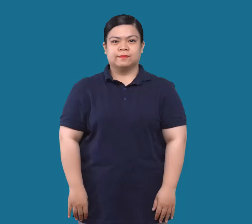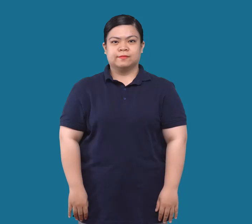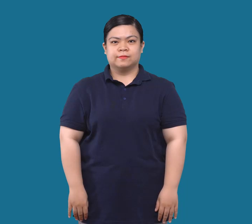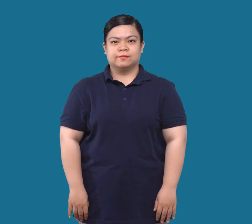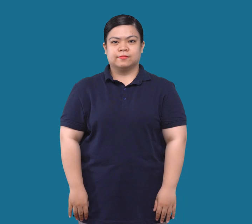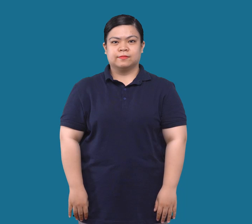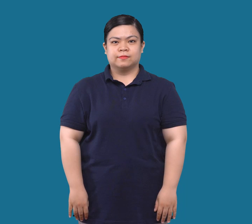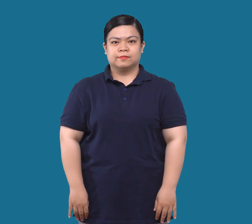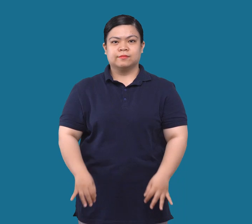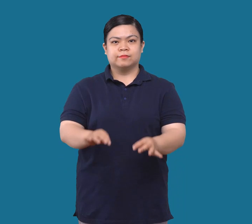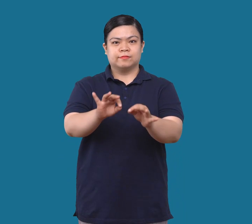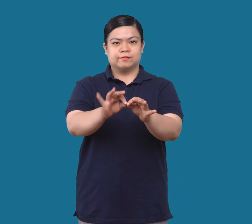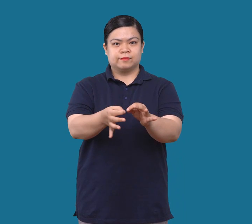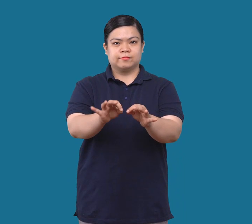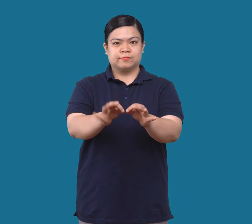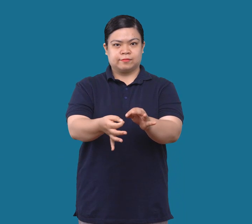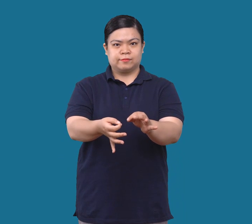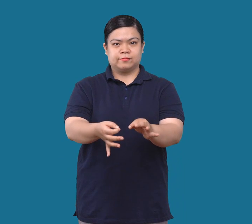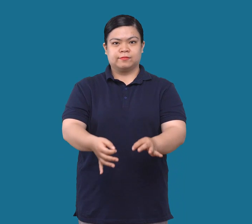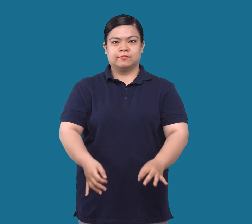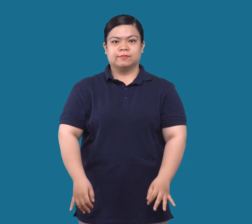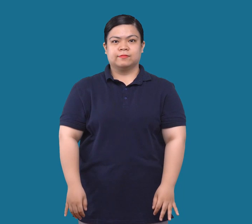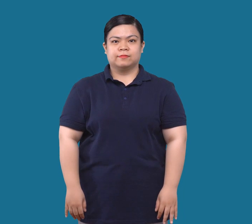rau